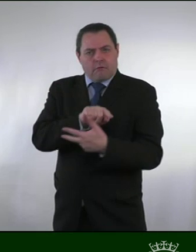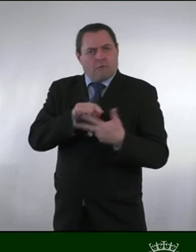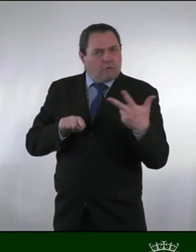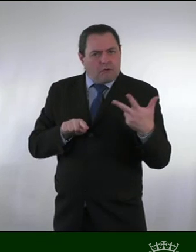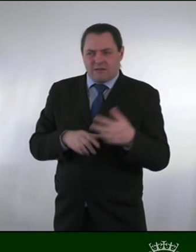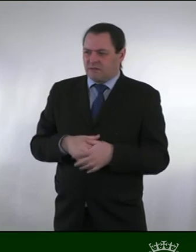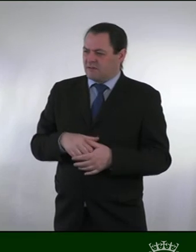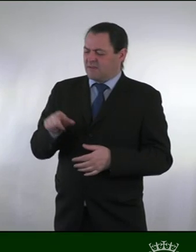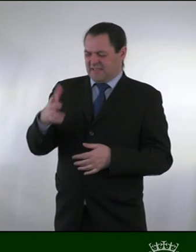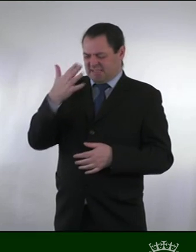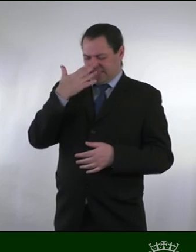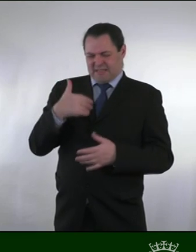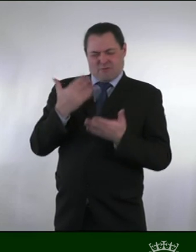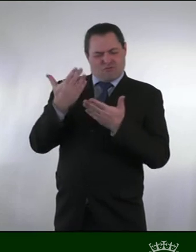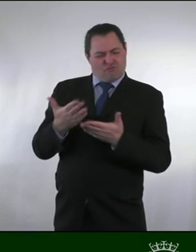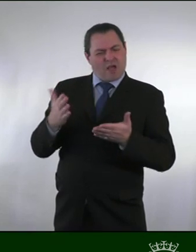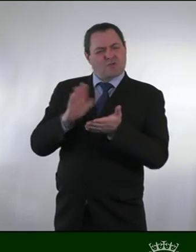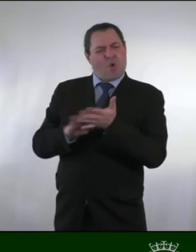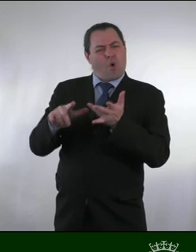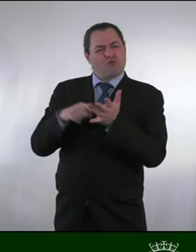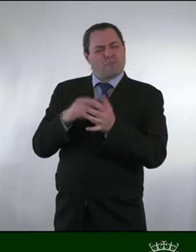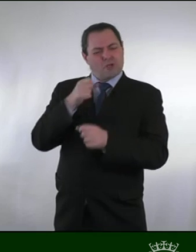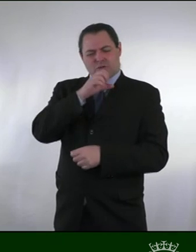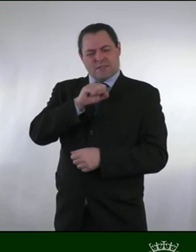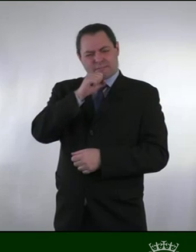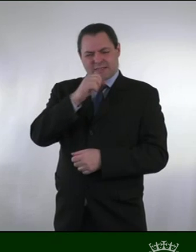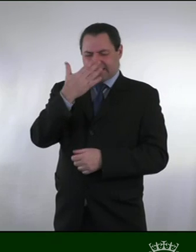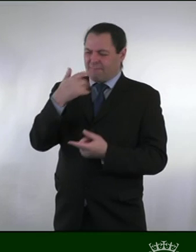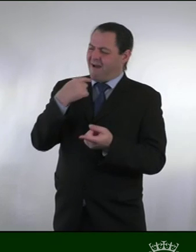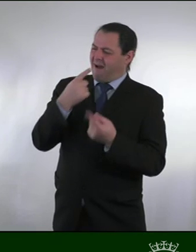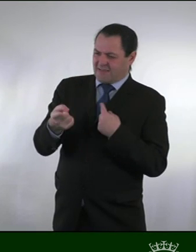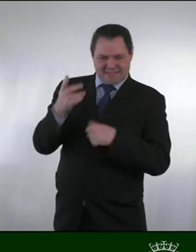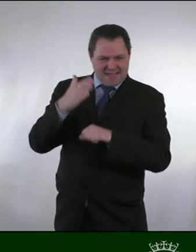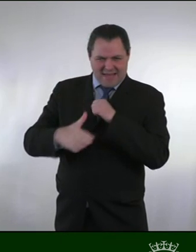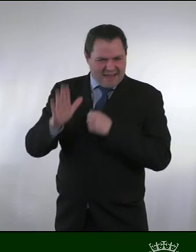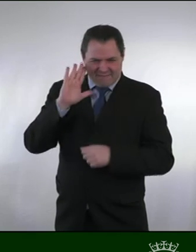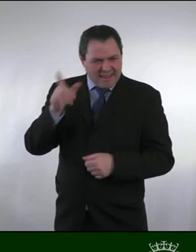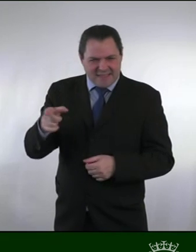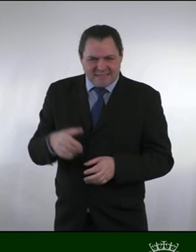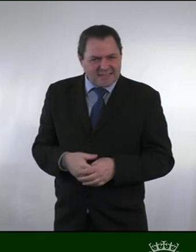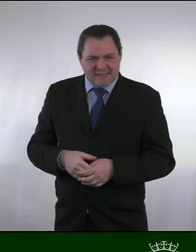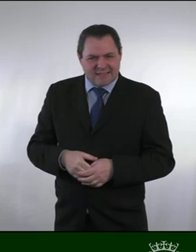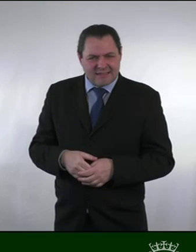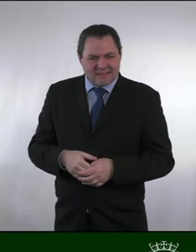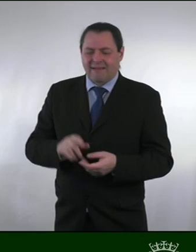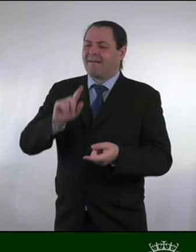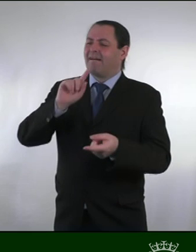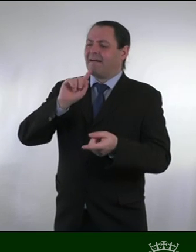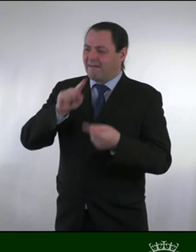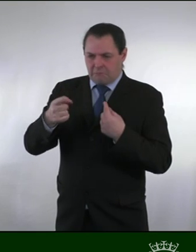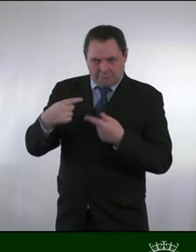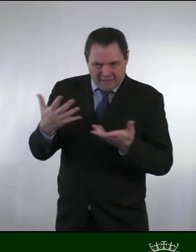It is becoming a feature of the right honourable and learned Gentleman’s questions that he fails to listen to the answer I have just given.